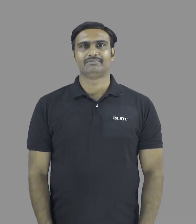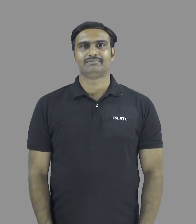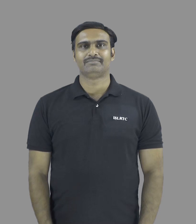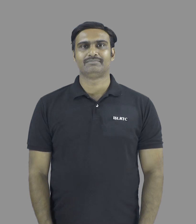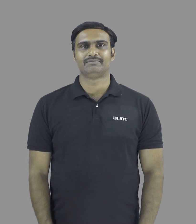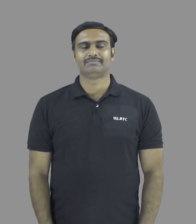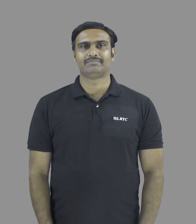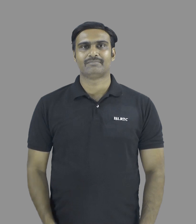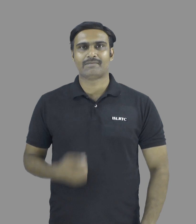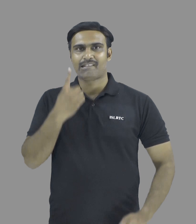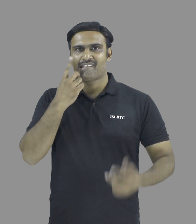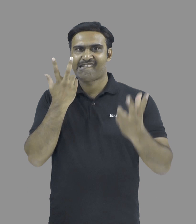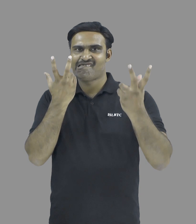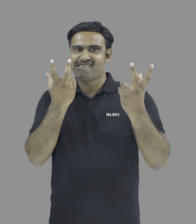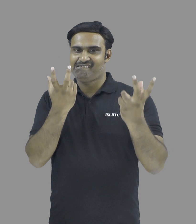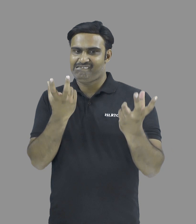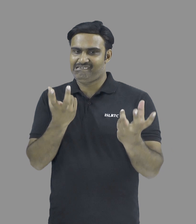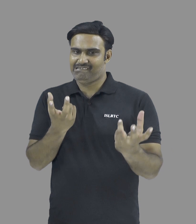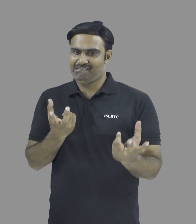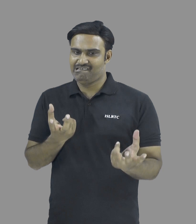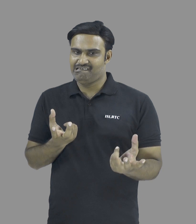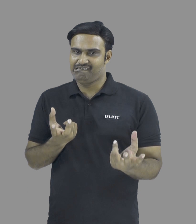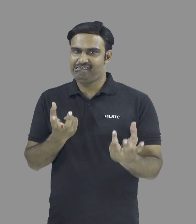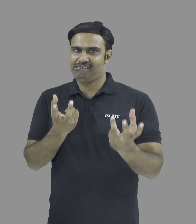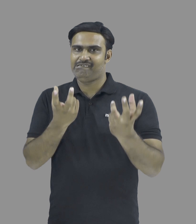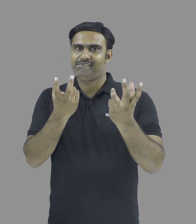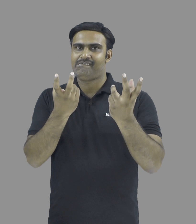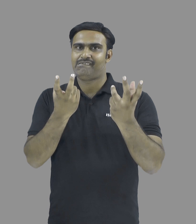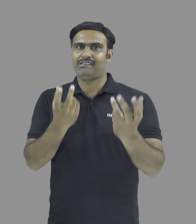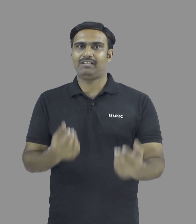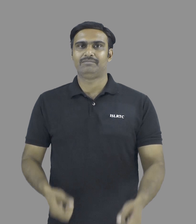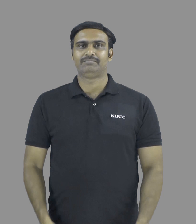Leer Ogle Stare